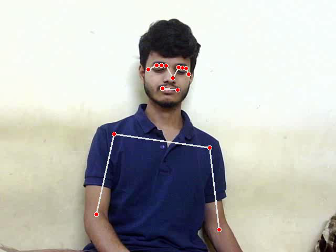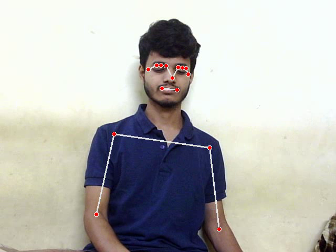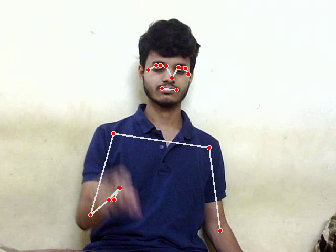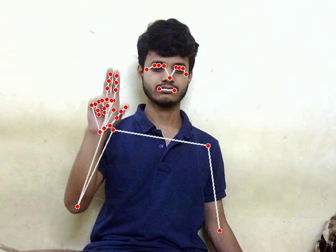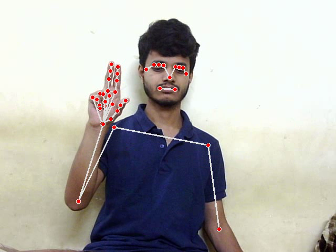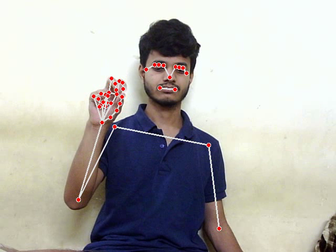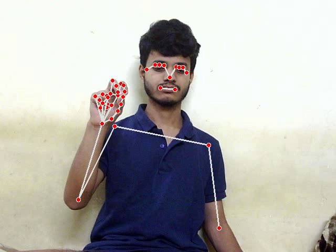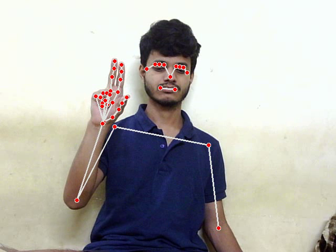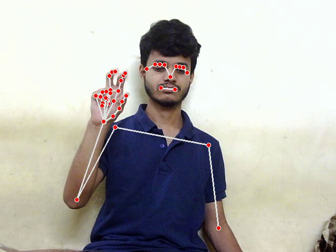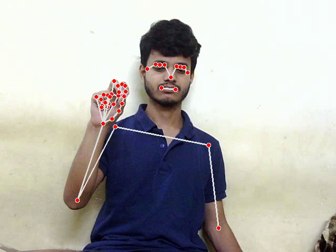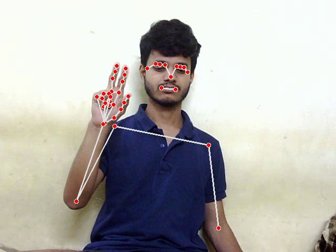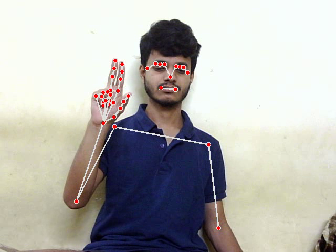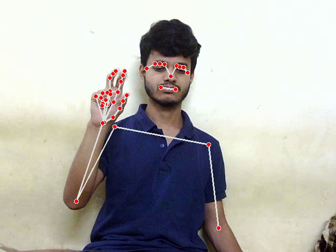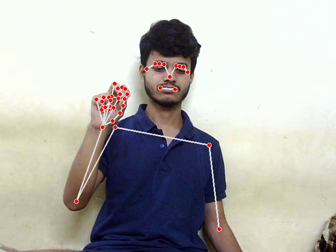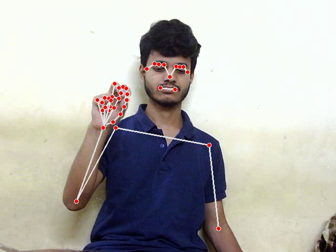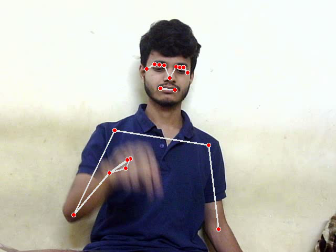no